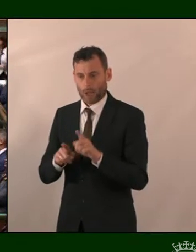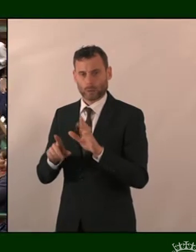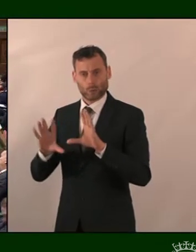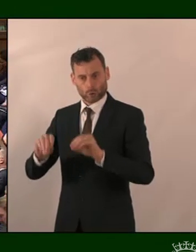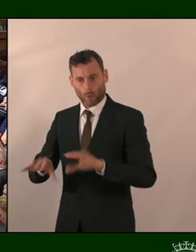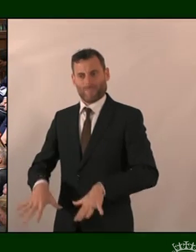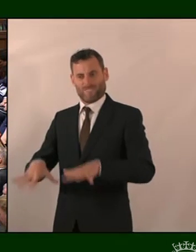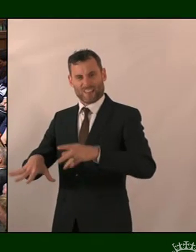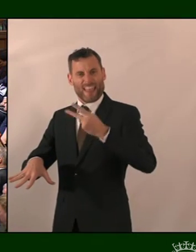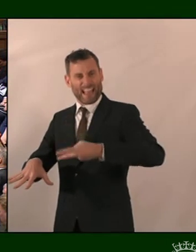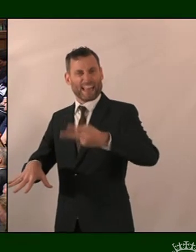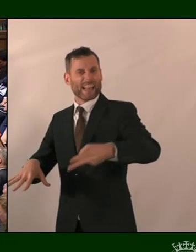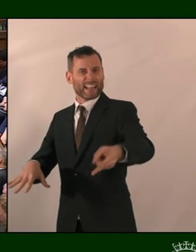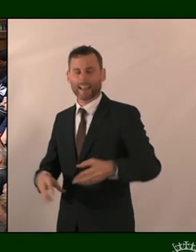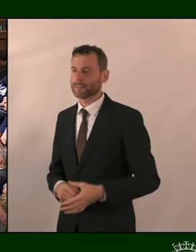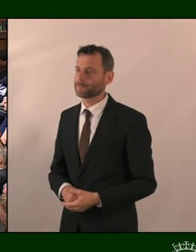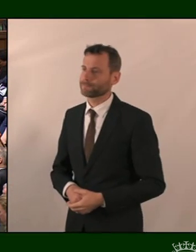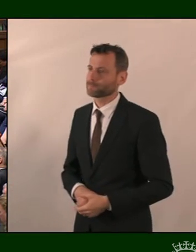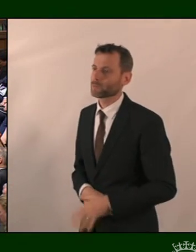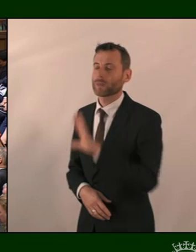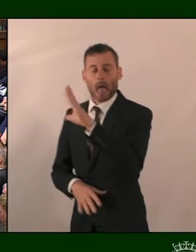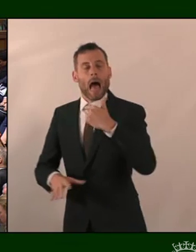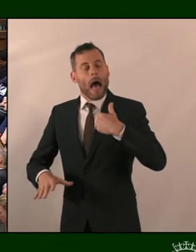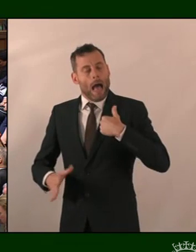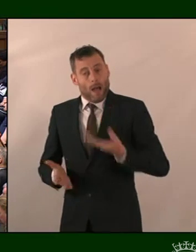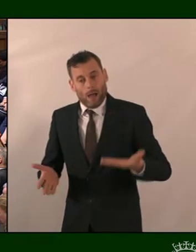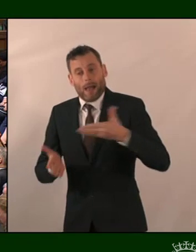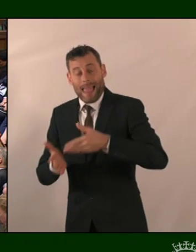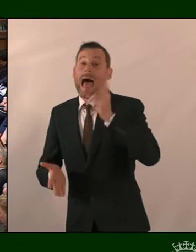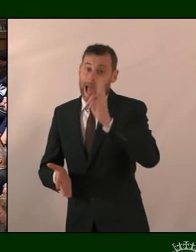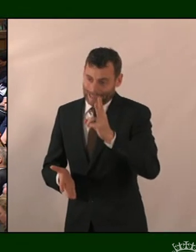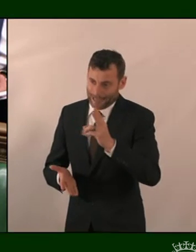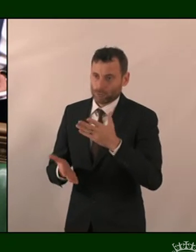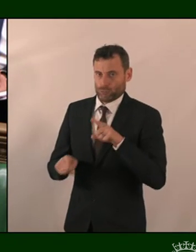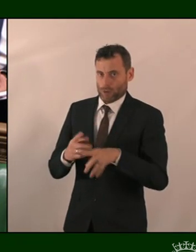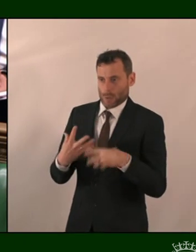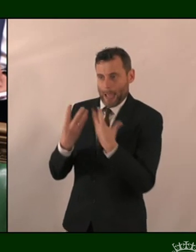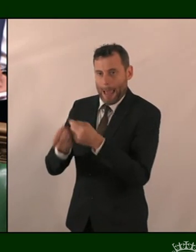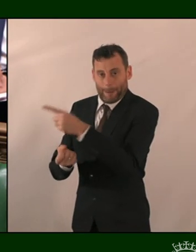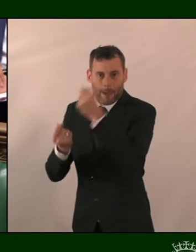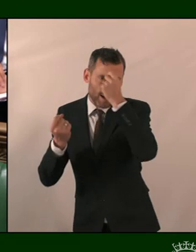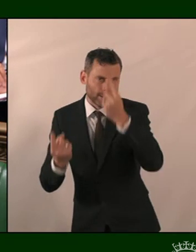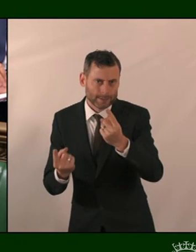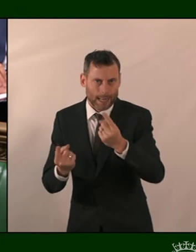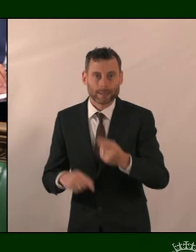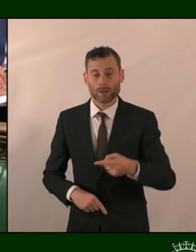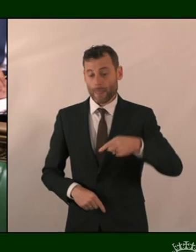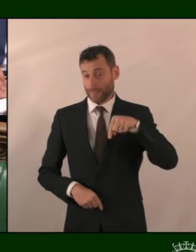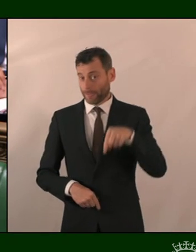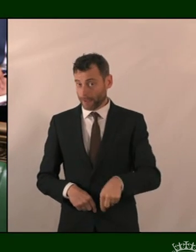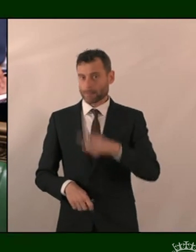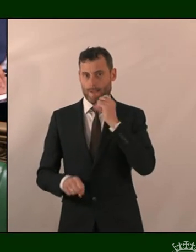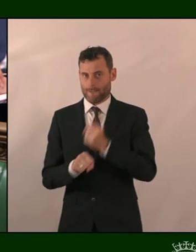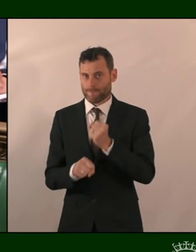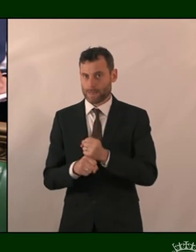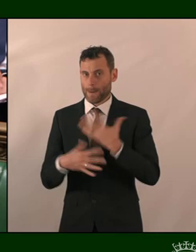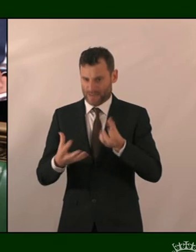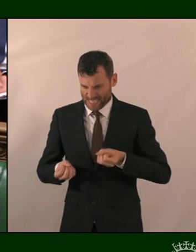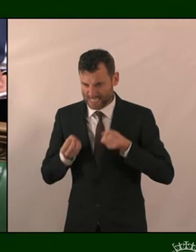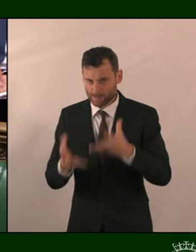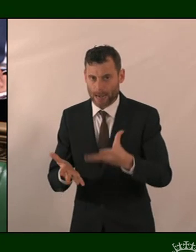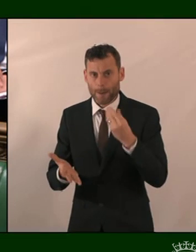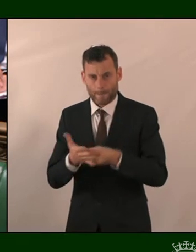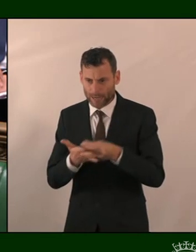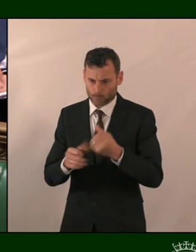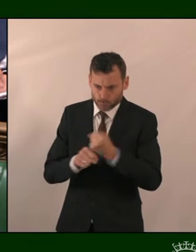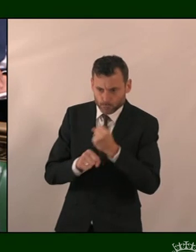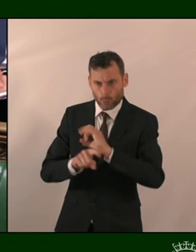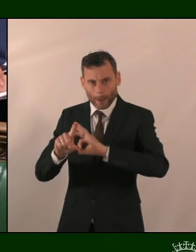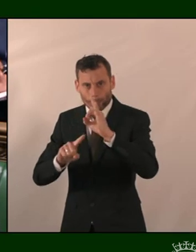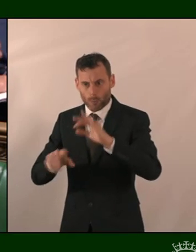Let me repeat for the benefit of the right honourable Gentleman that this Government have a fantastic record of investing in flood defences and will continue to do so.